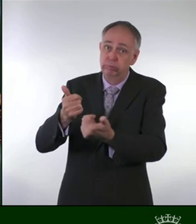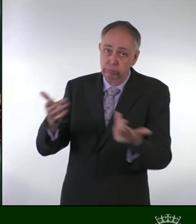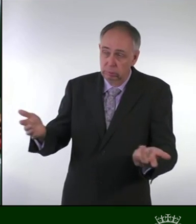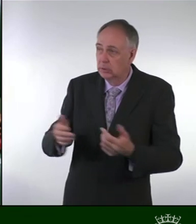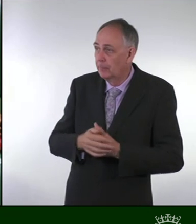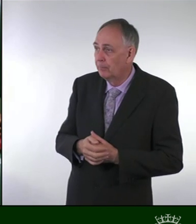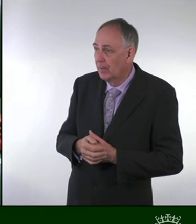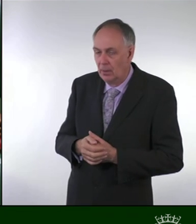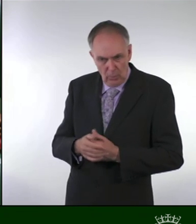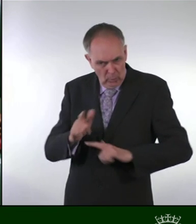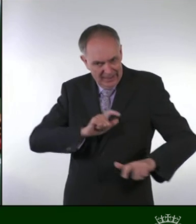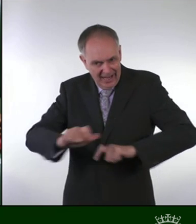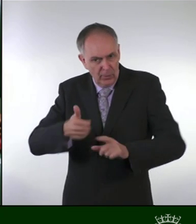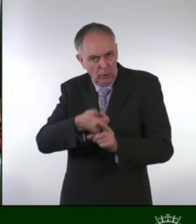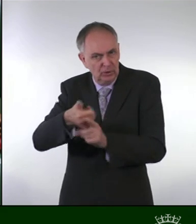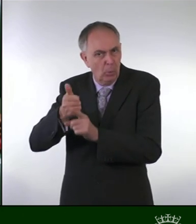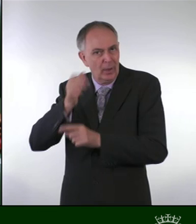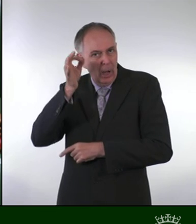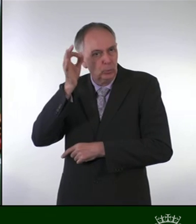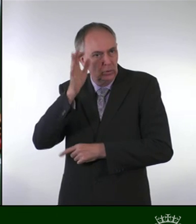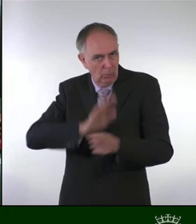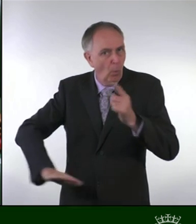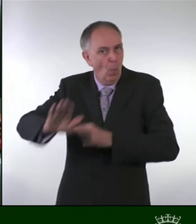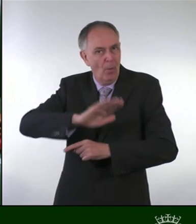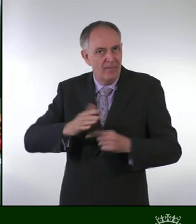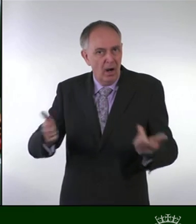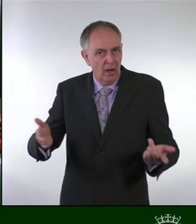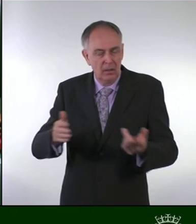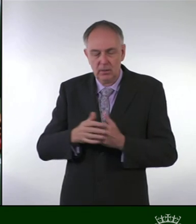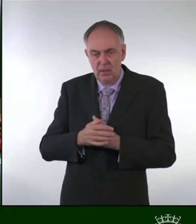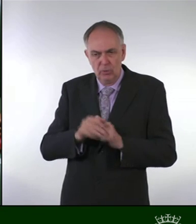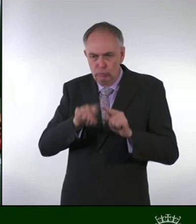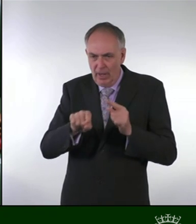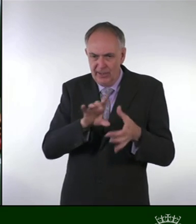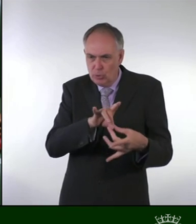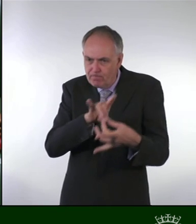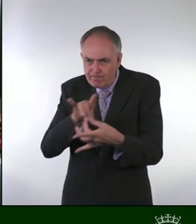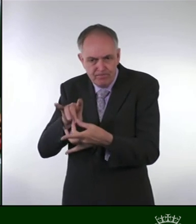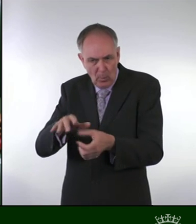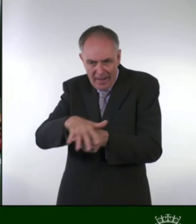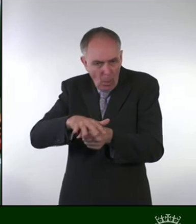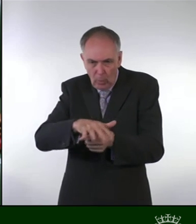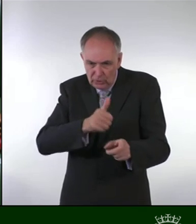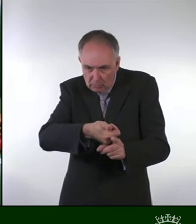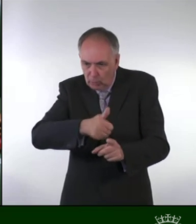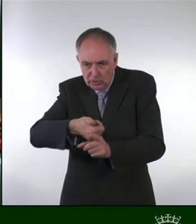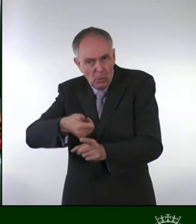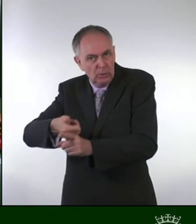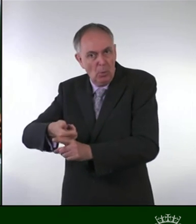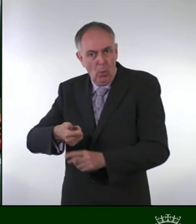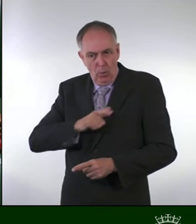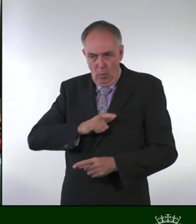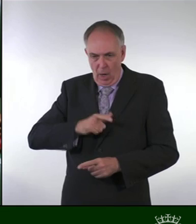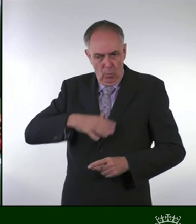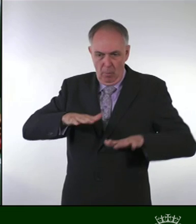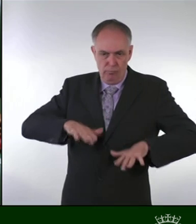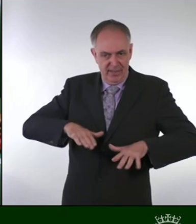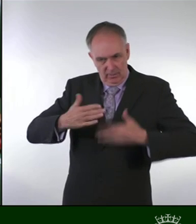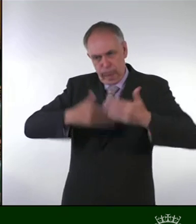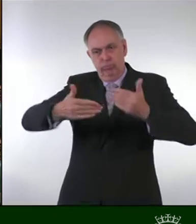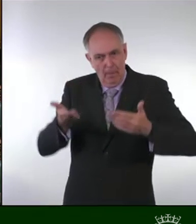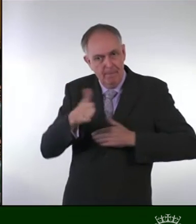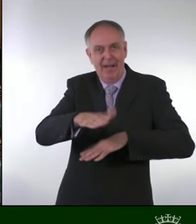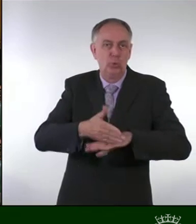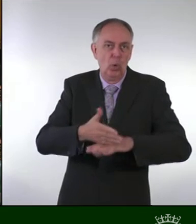We will continue to support councils up and down the land as they engage in local action to make sure that the whole country can start to get back to work.